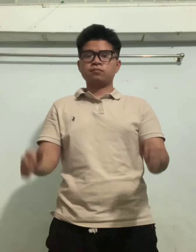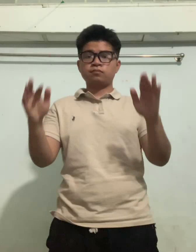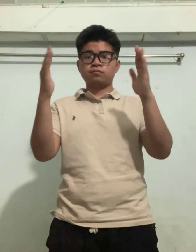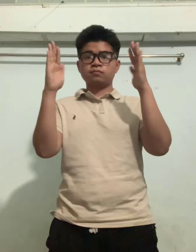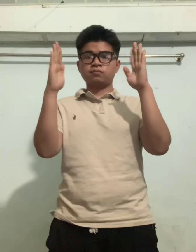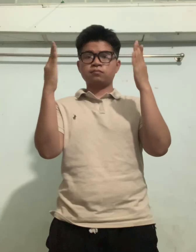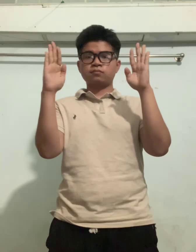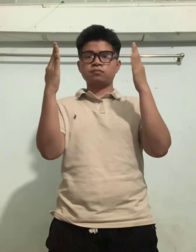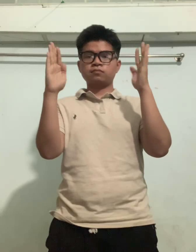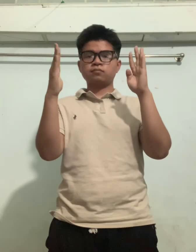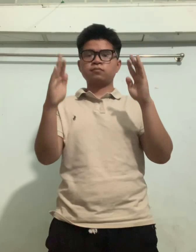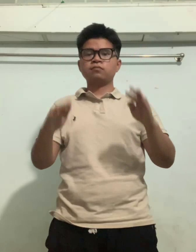vo tay